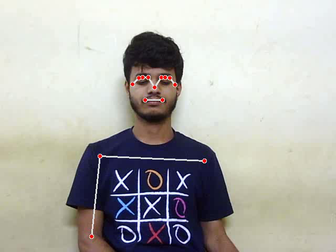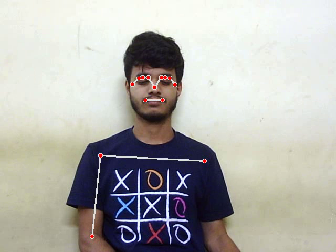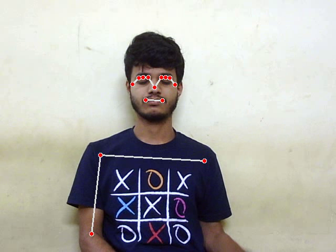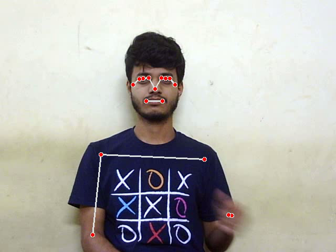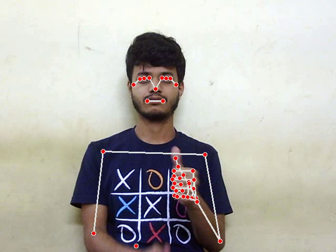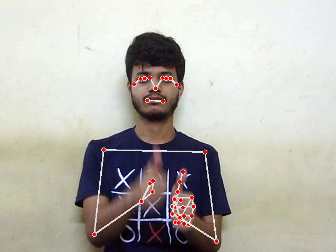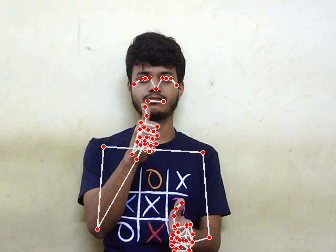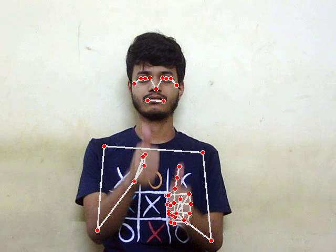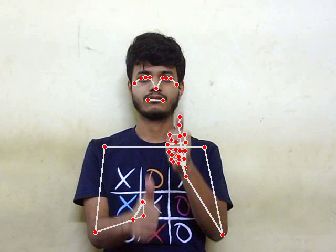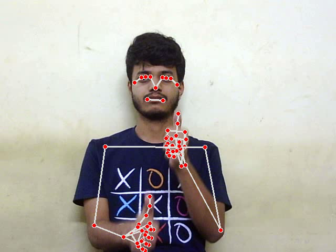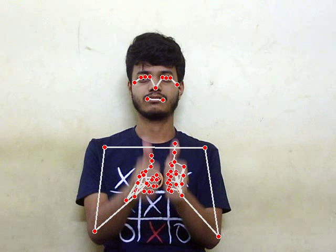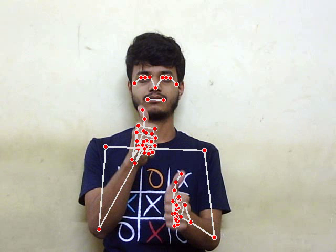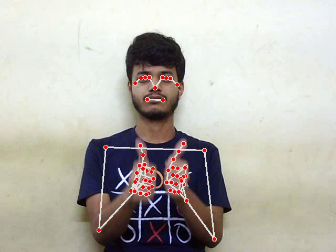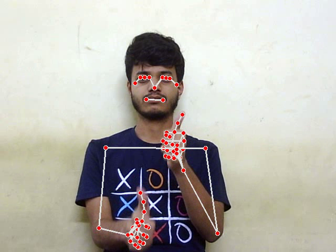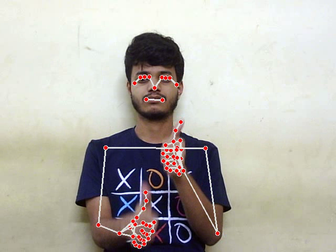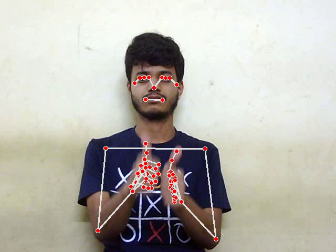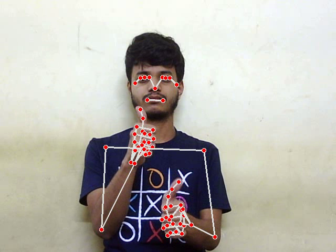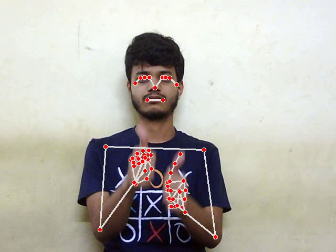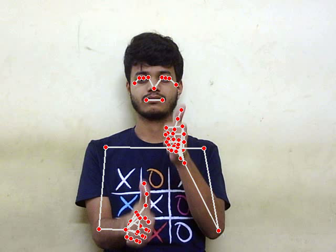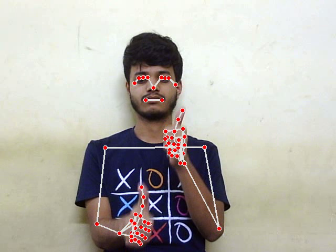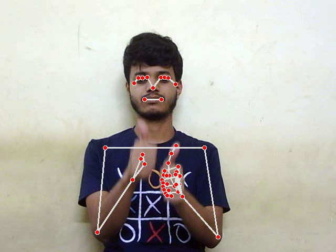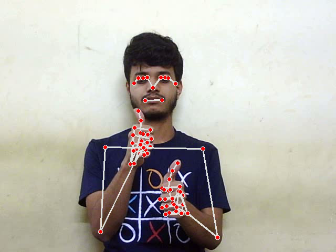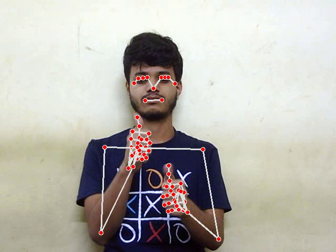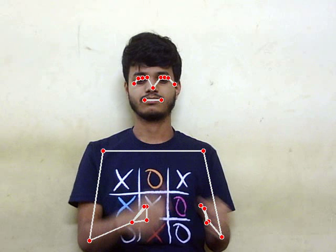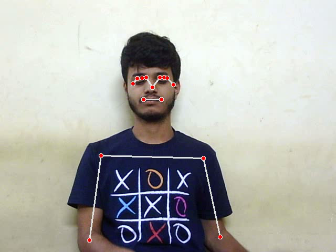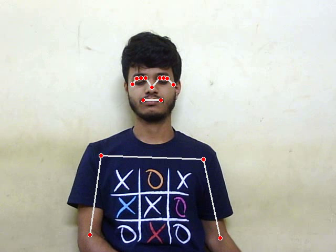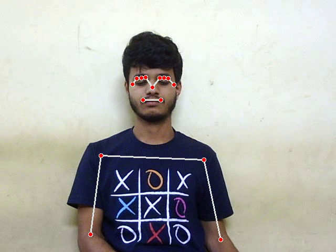which